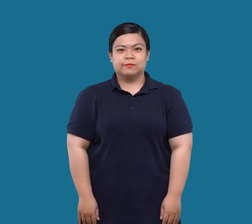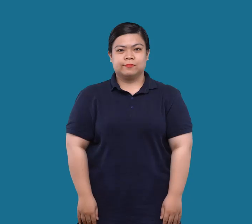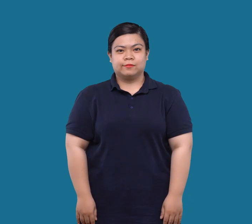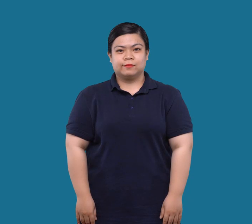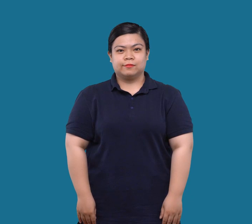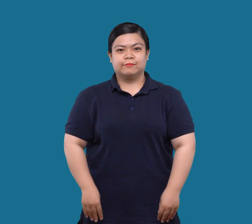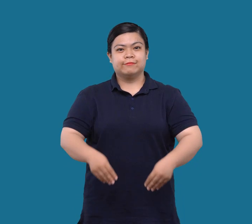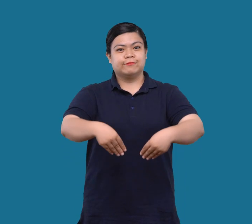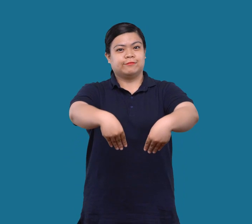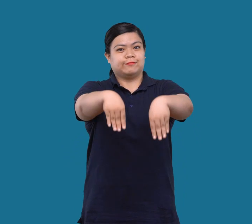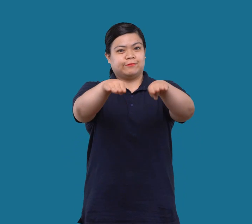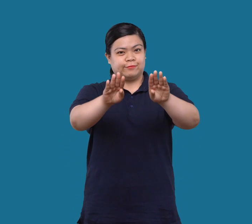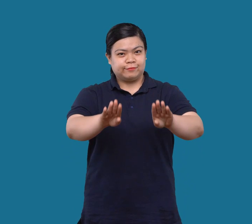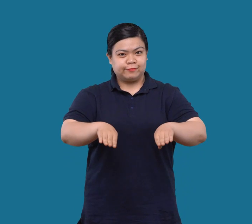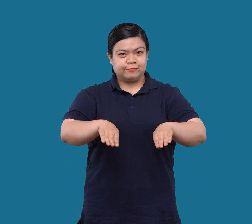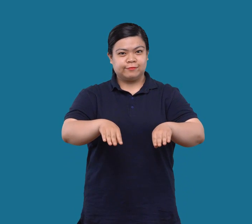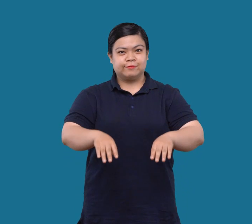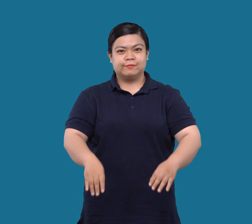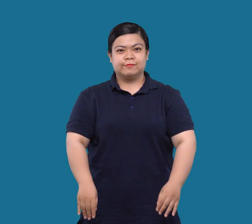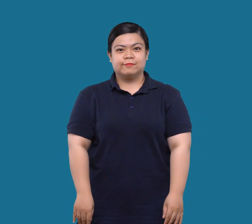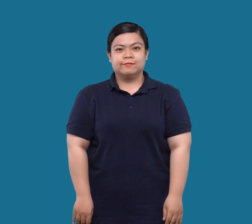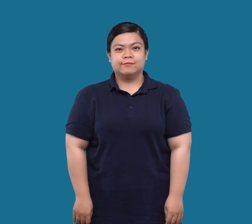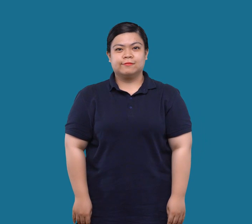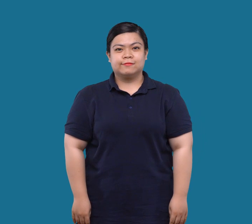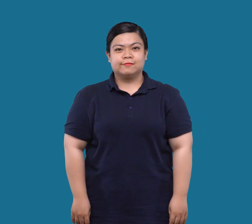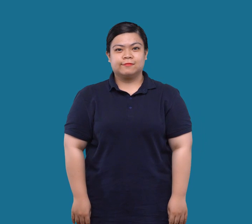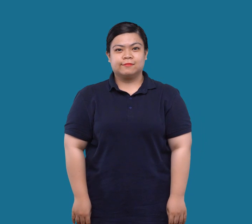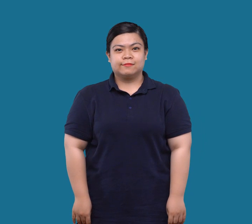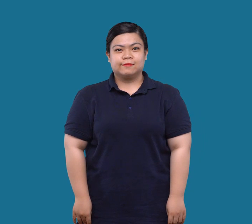chiếu